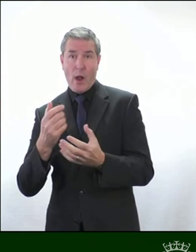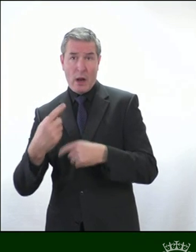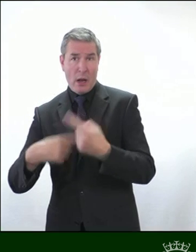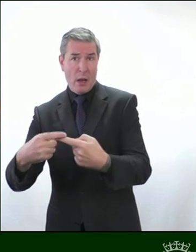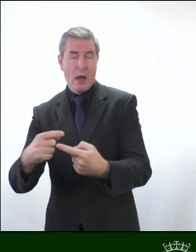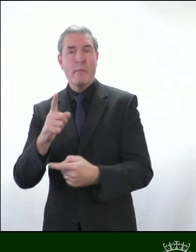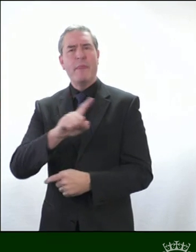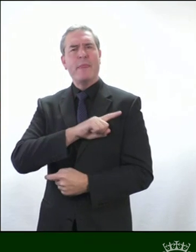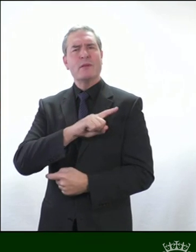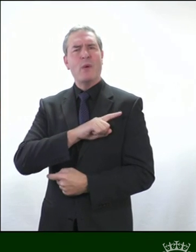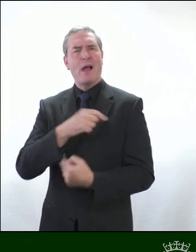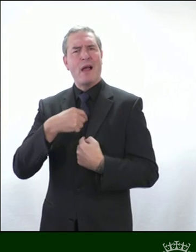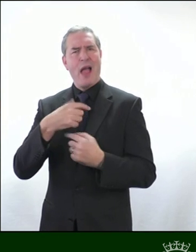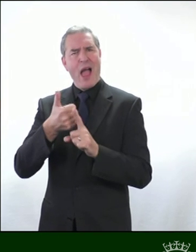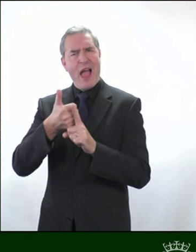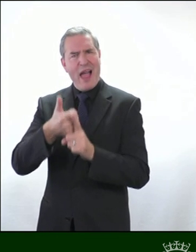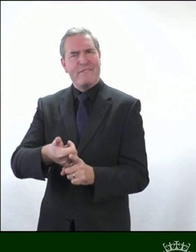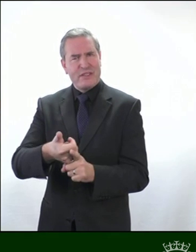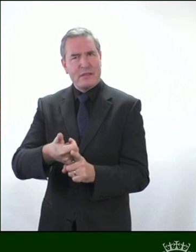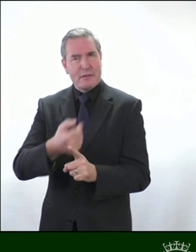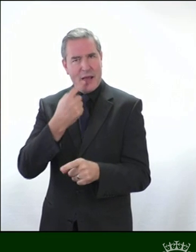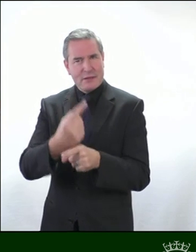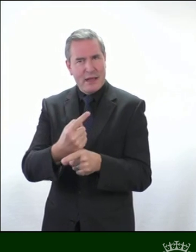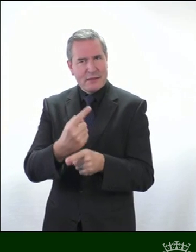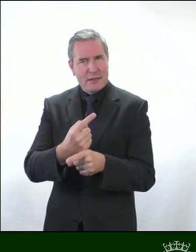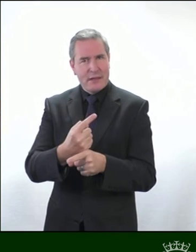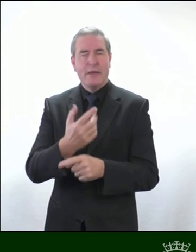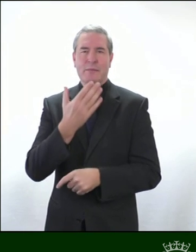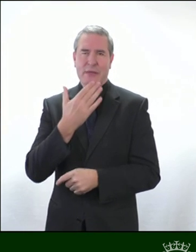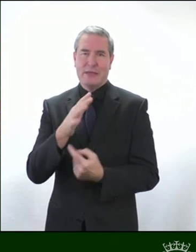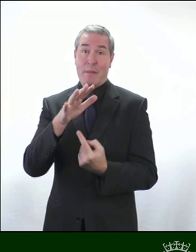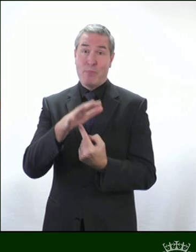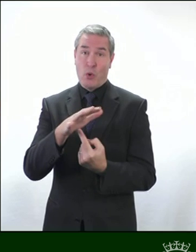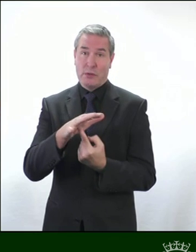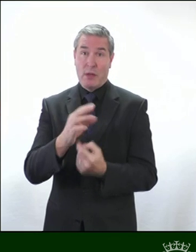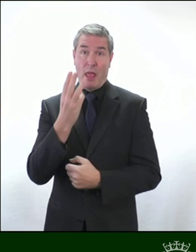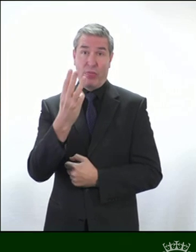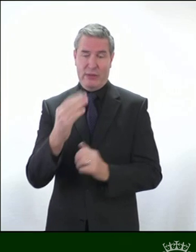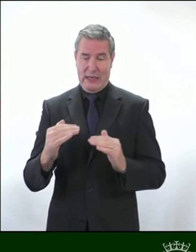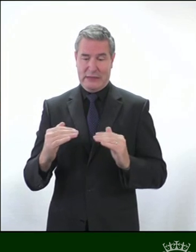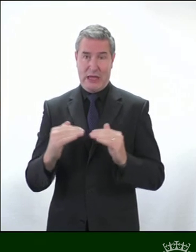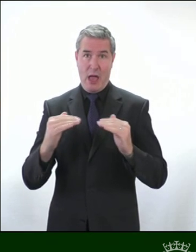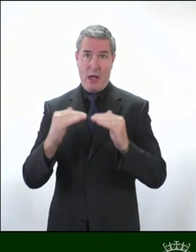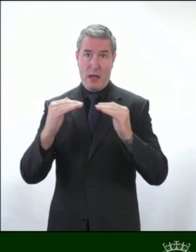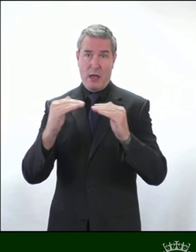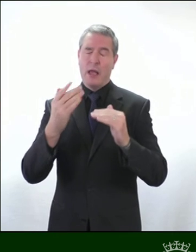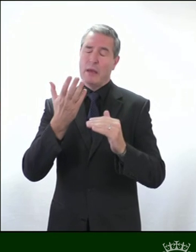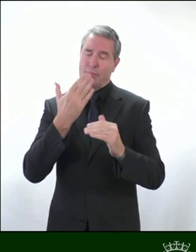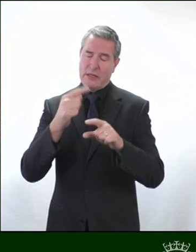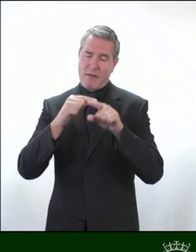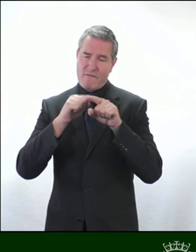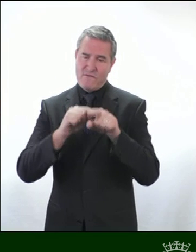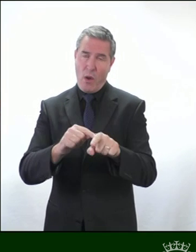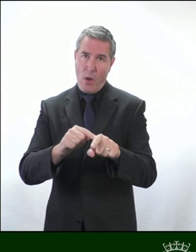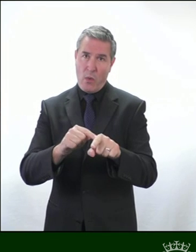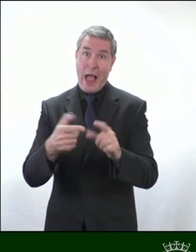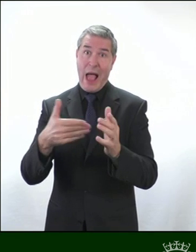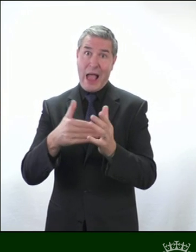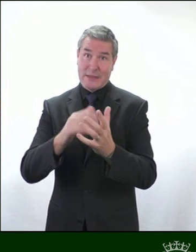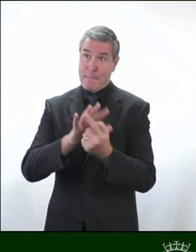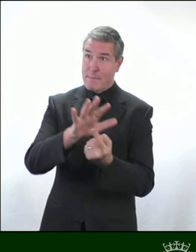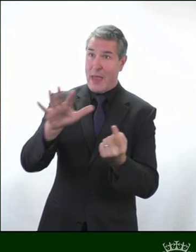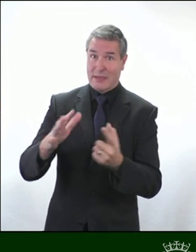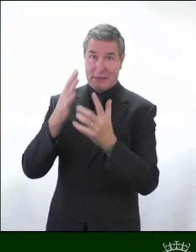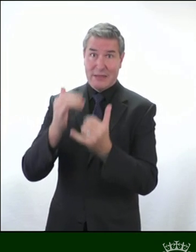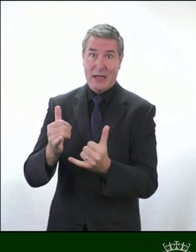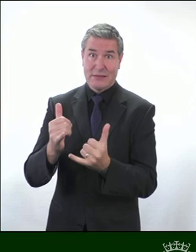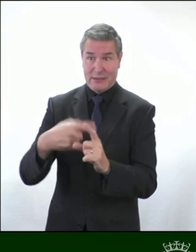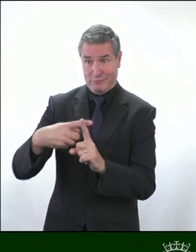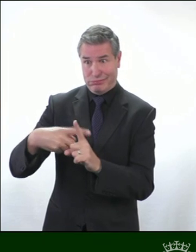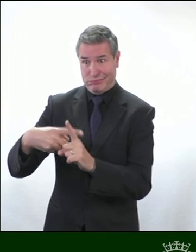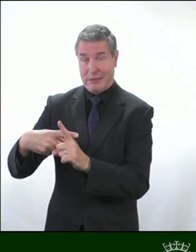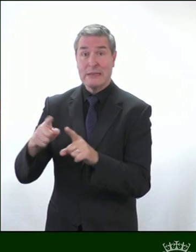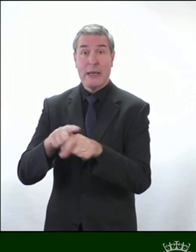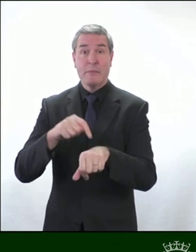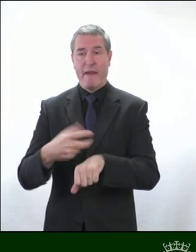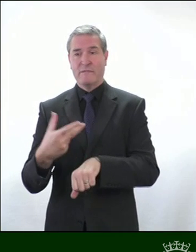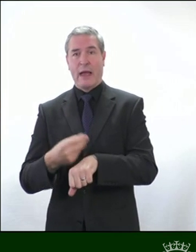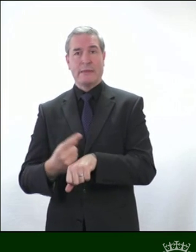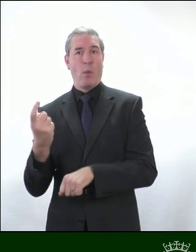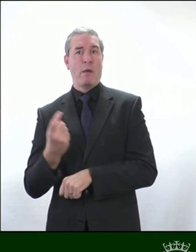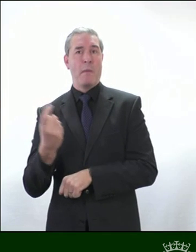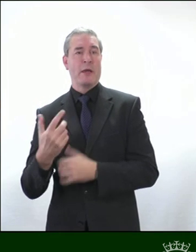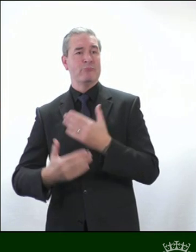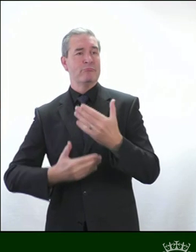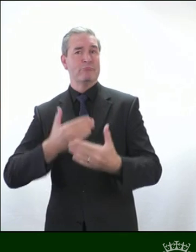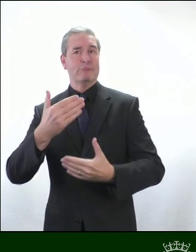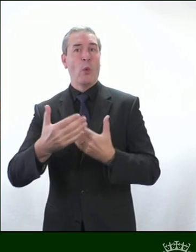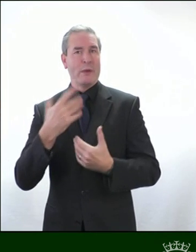That is why I put so much emphasis on the continuing importance of the tiering system and of mass community testing, at the same time as we go forward through these tough winter months.